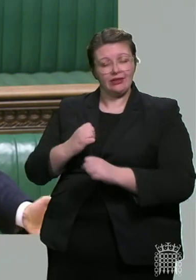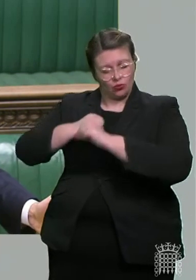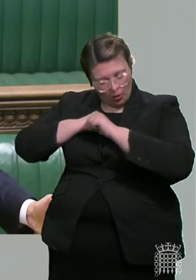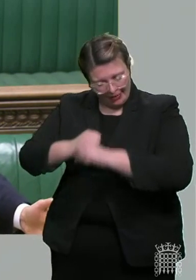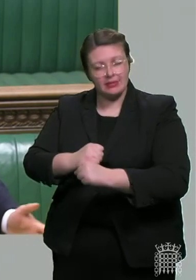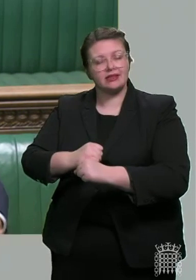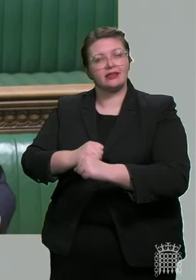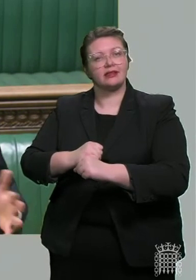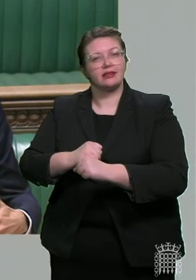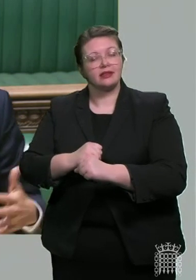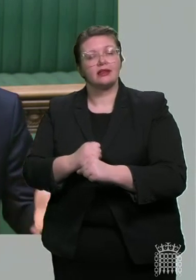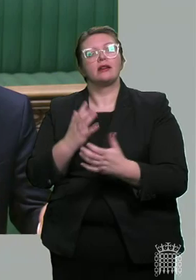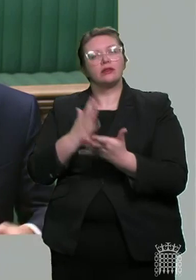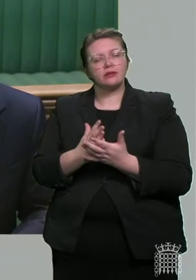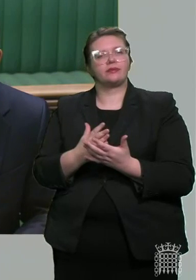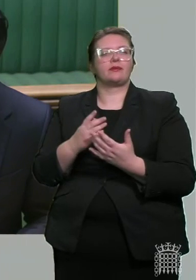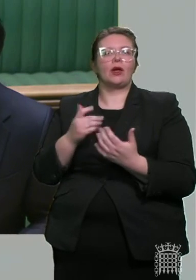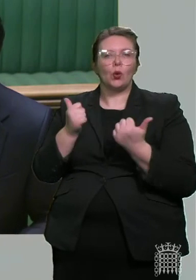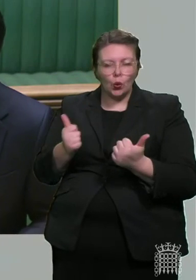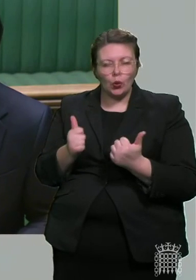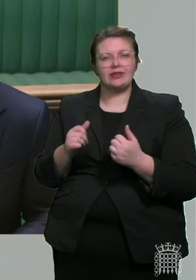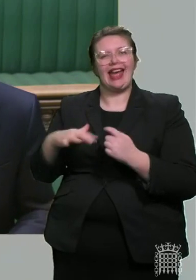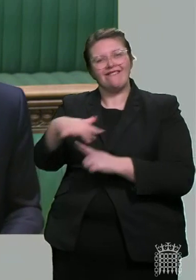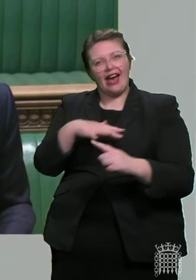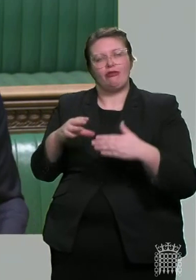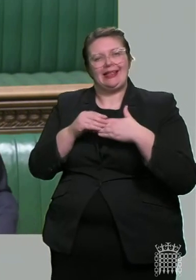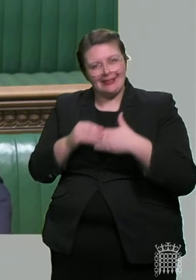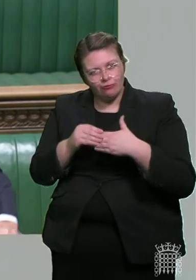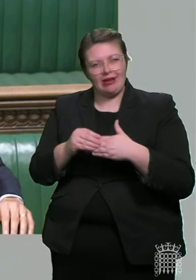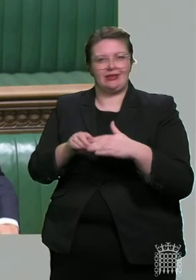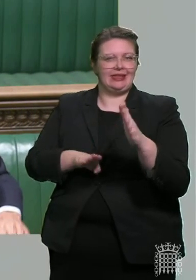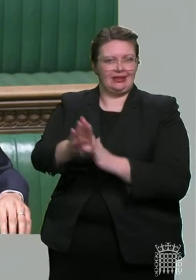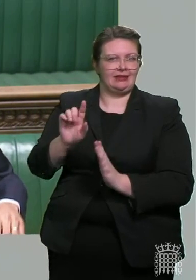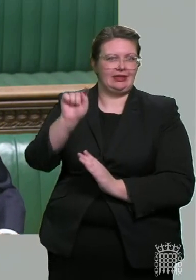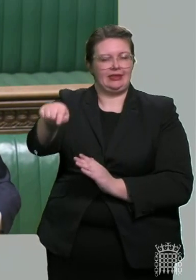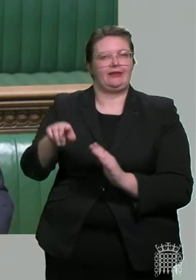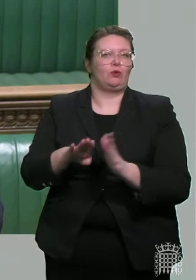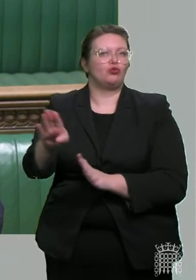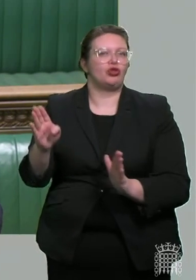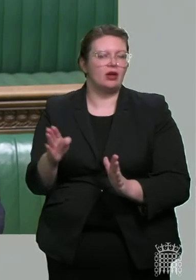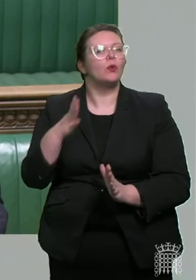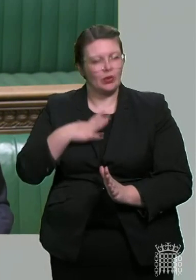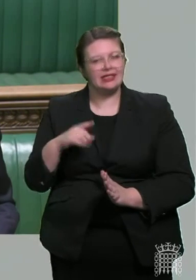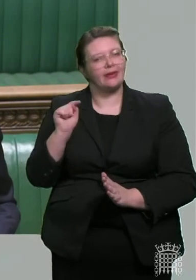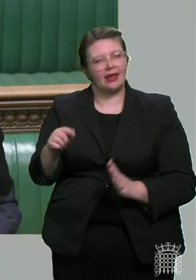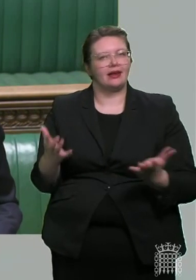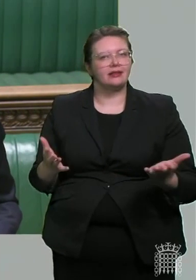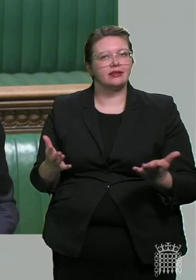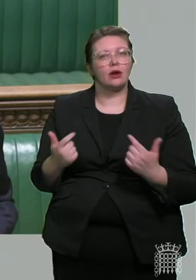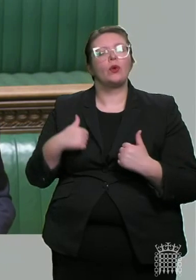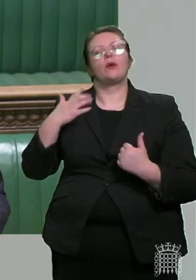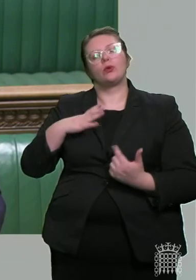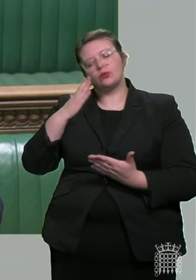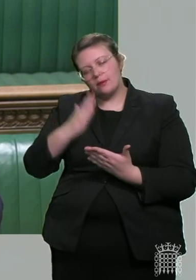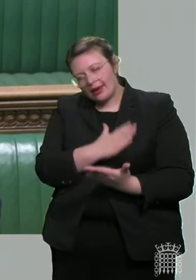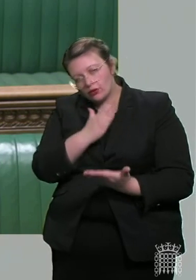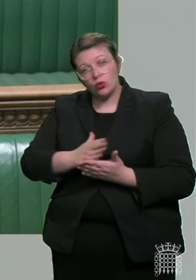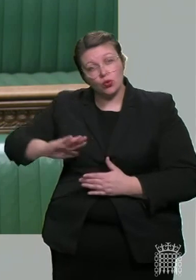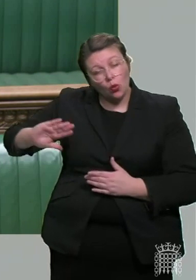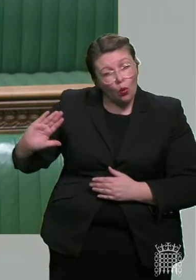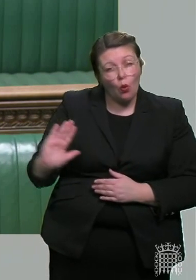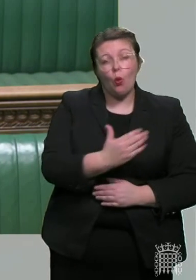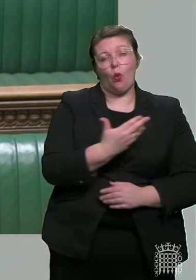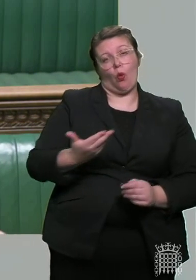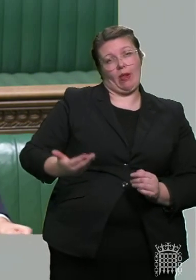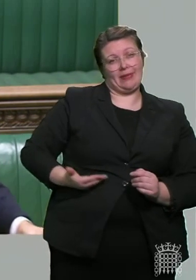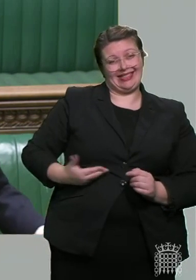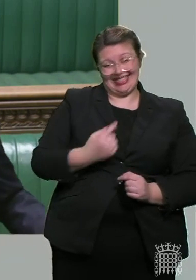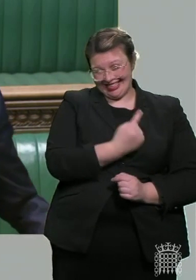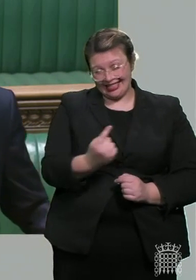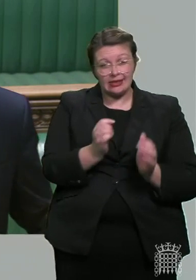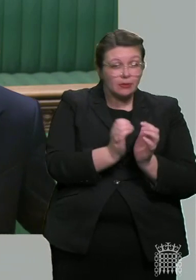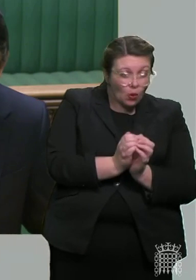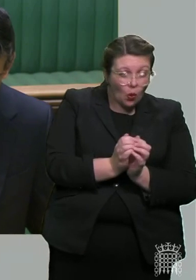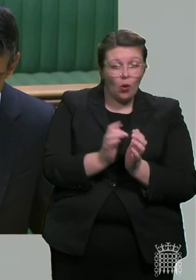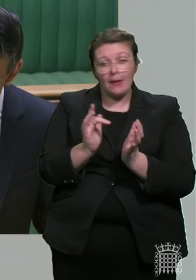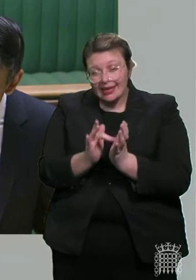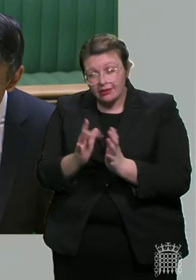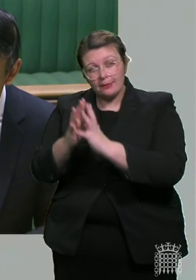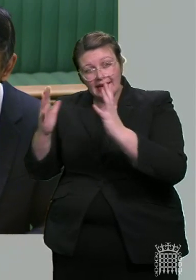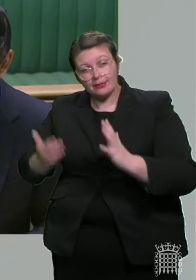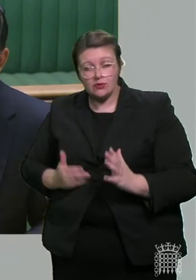It is not enough to have some general desire to increase productivity; we need a real commitment to give every business, large or small, the opportunity to grow, innovate and succeed.